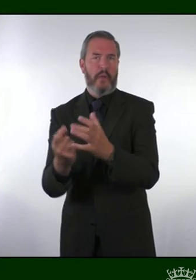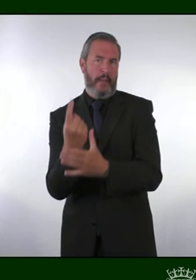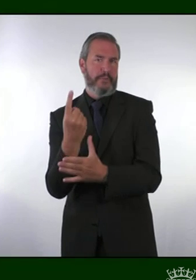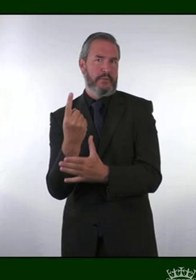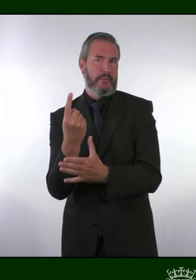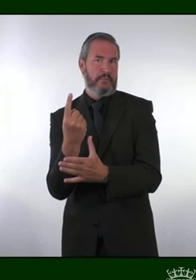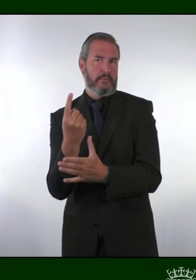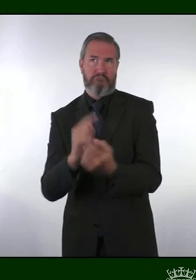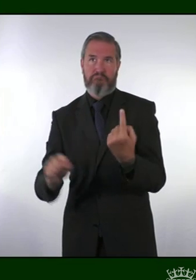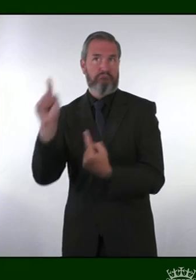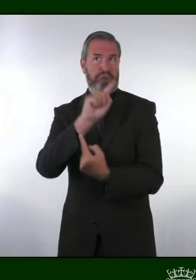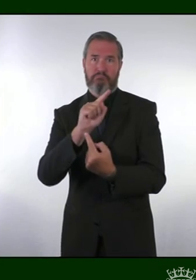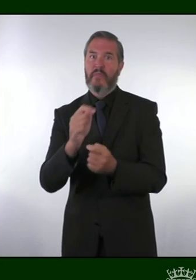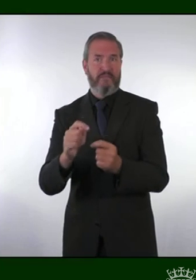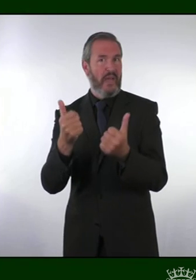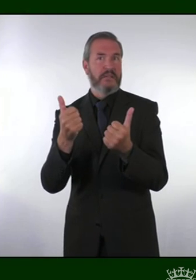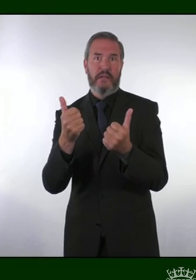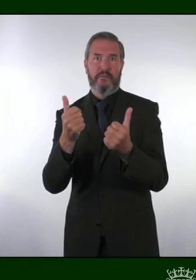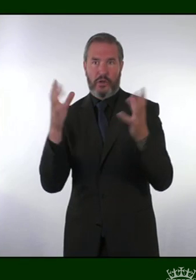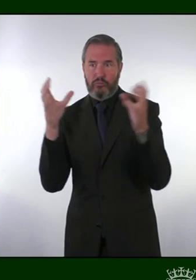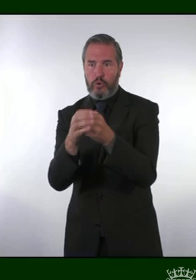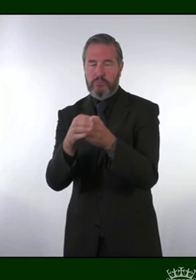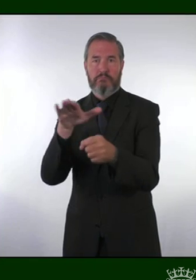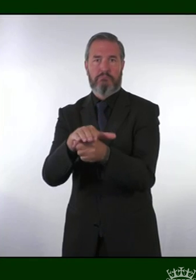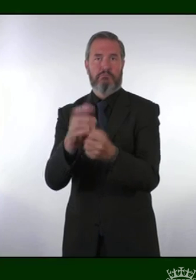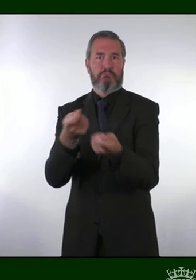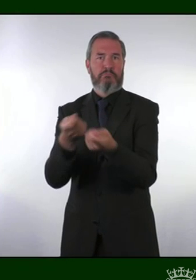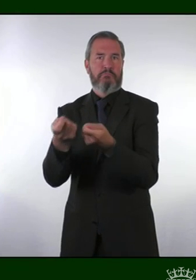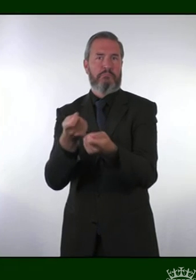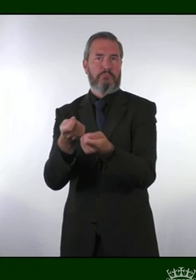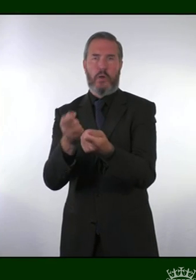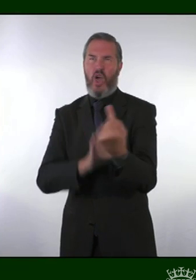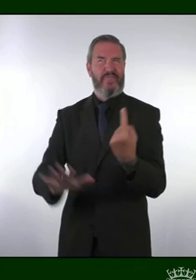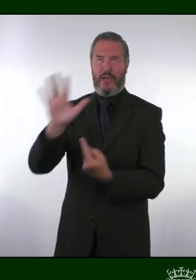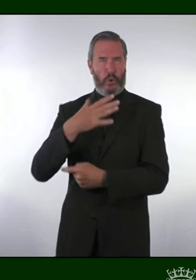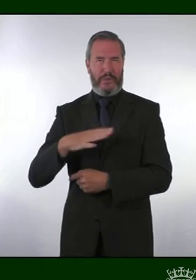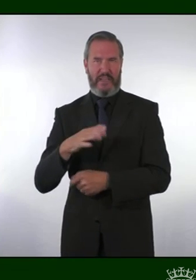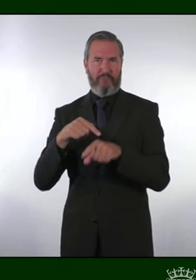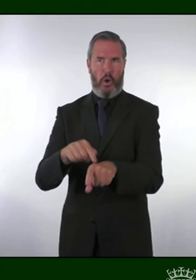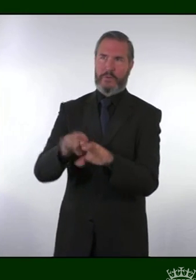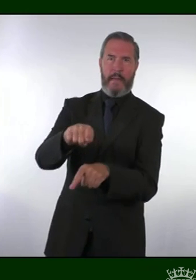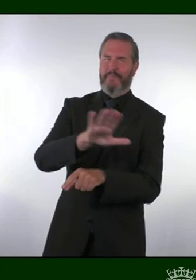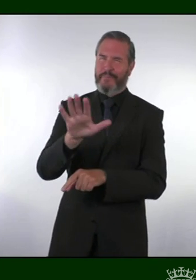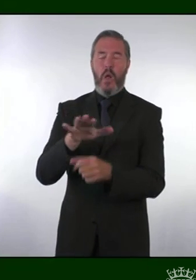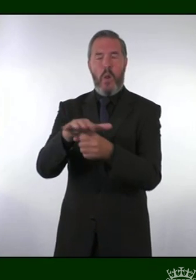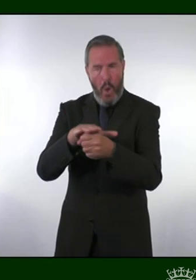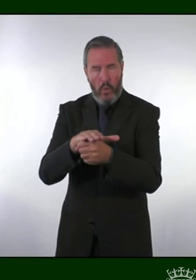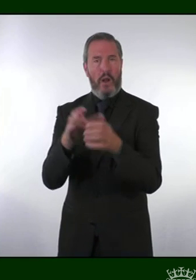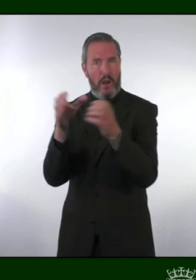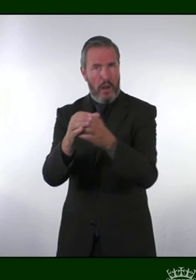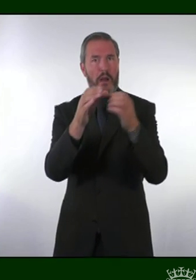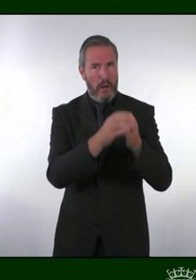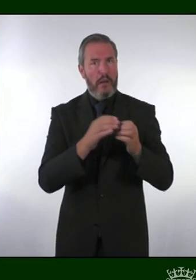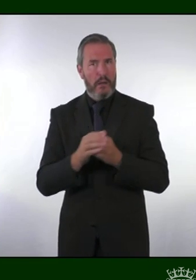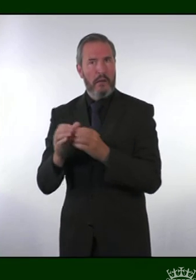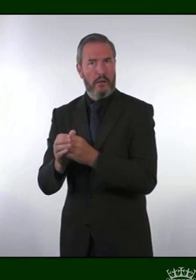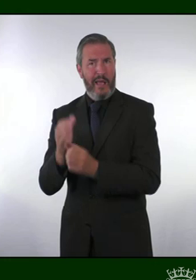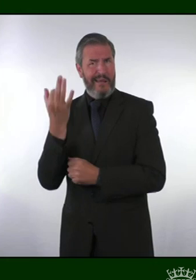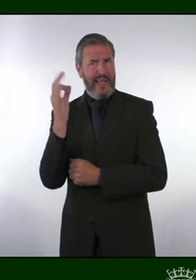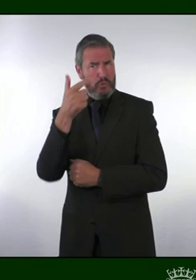We have a very effective cluster-busting operation, which is designed to ensure that we keep those outbreaks under control.